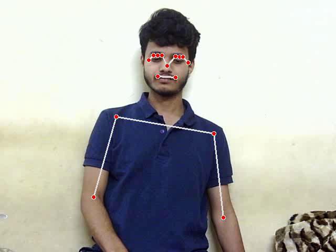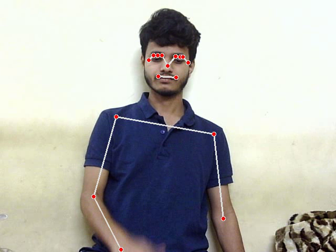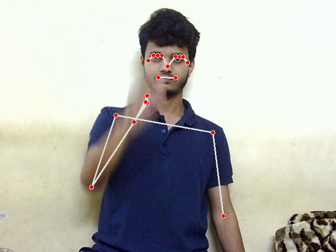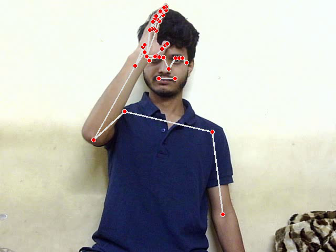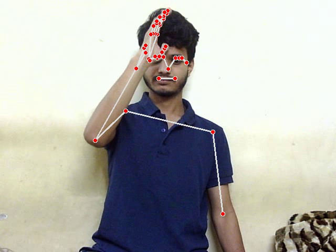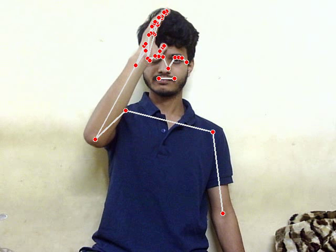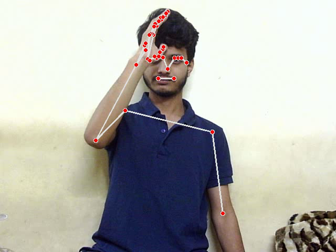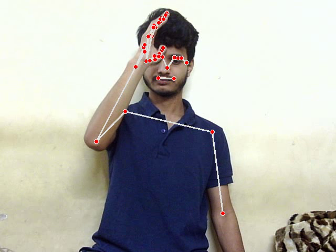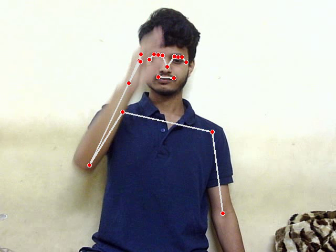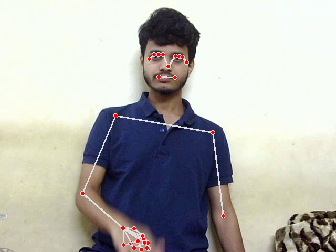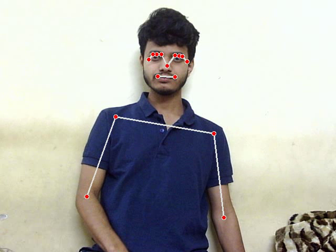father